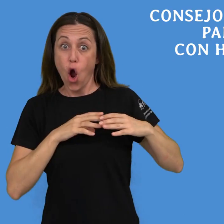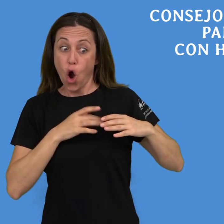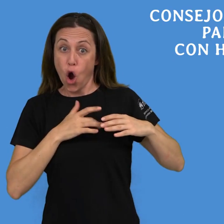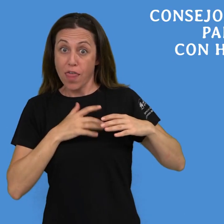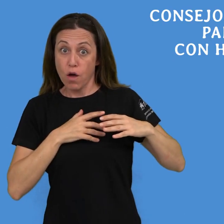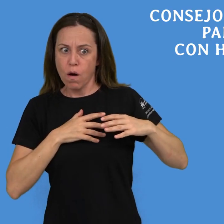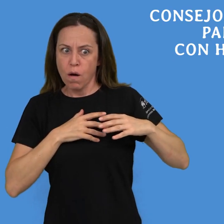corazón